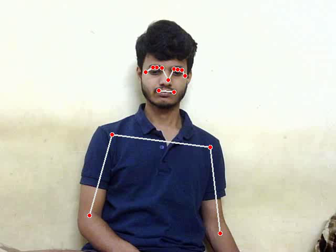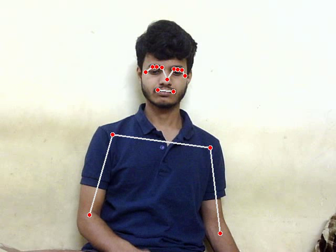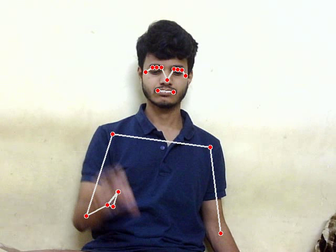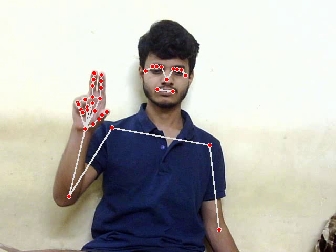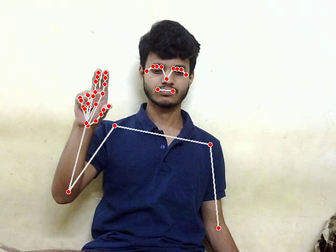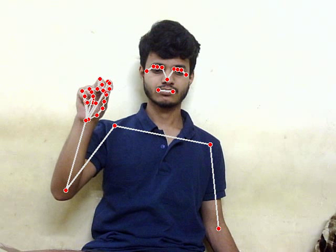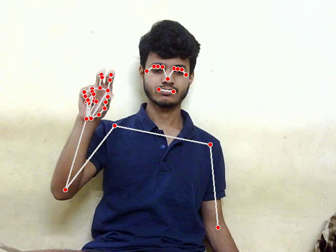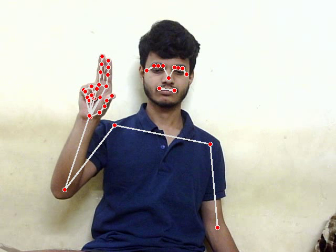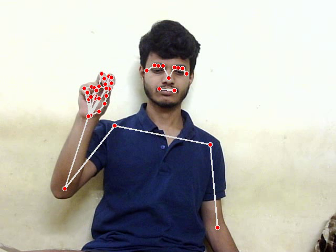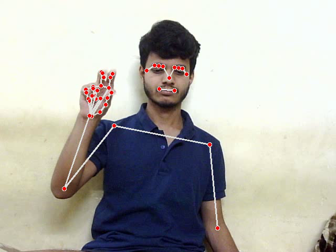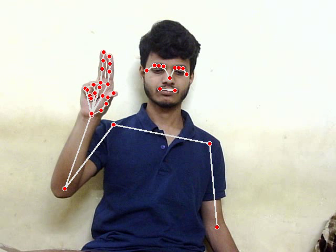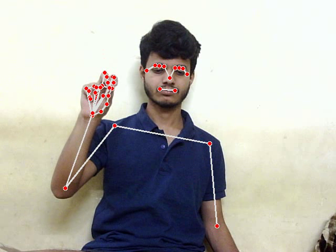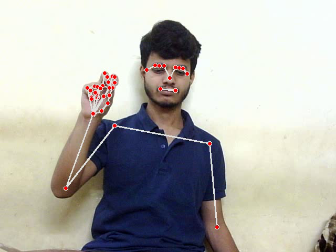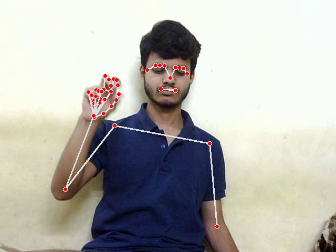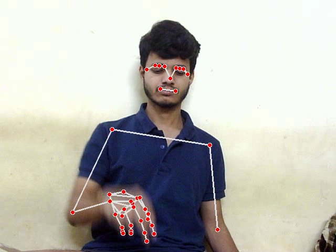no